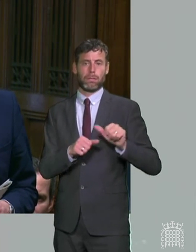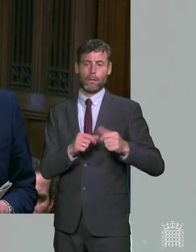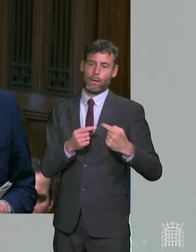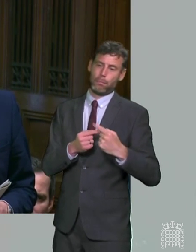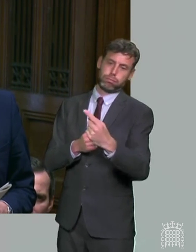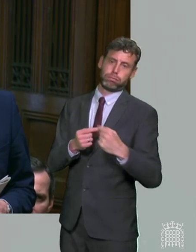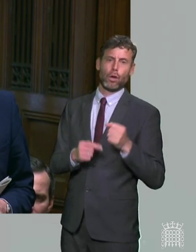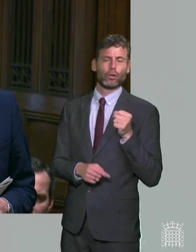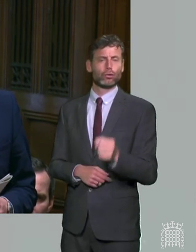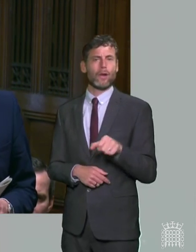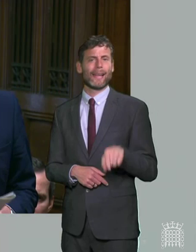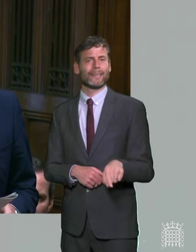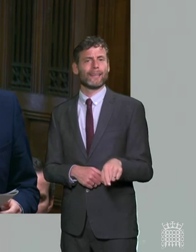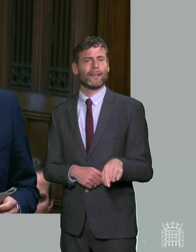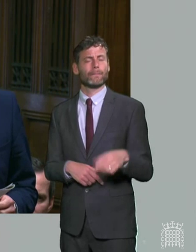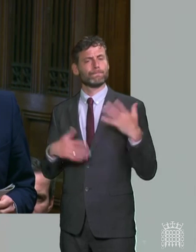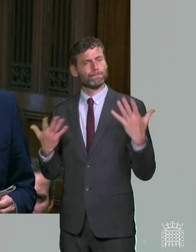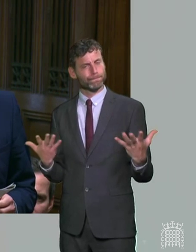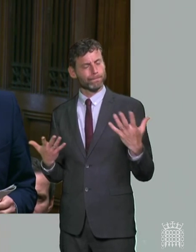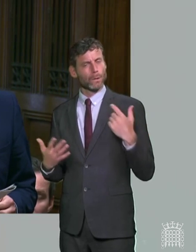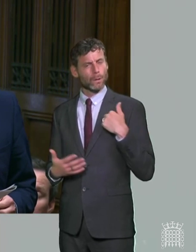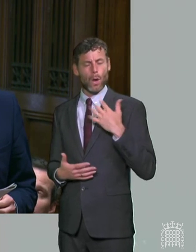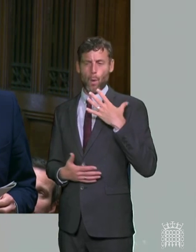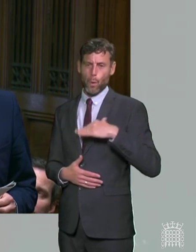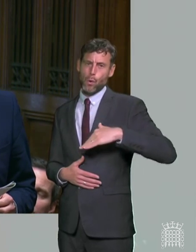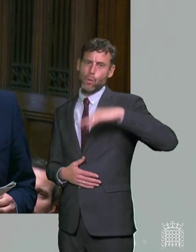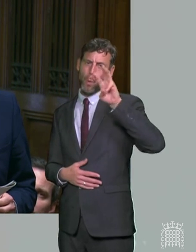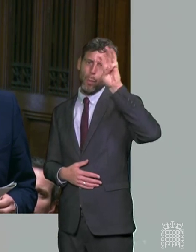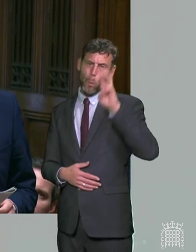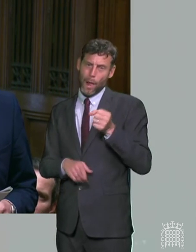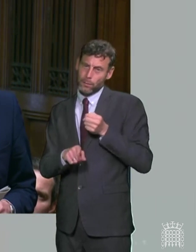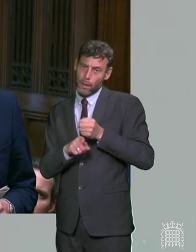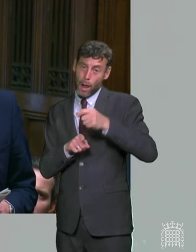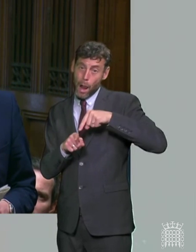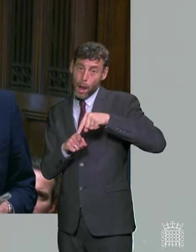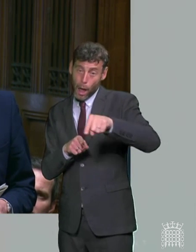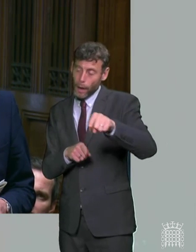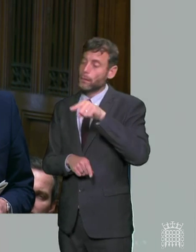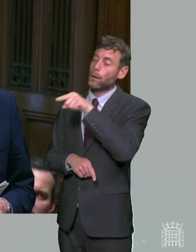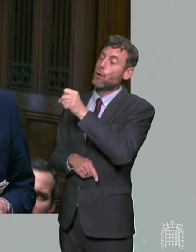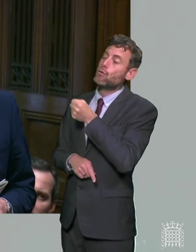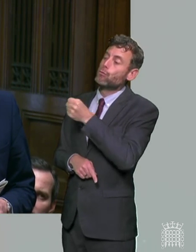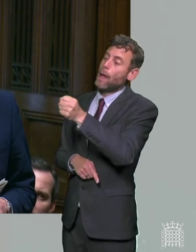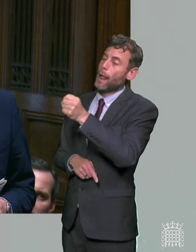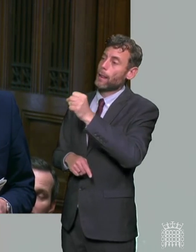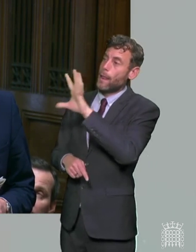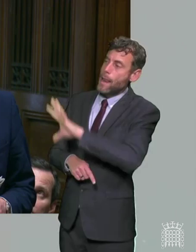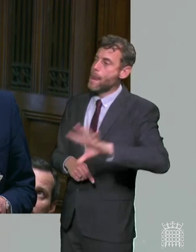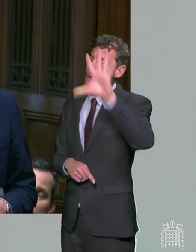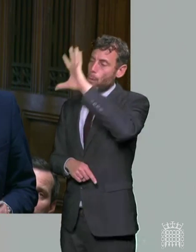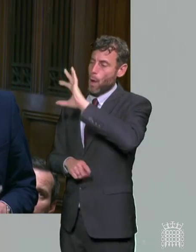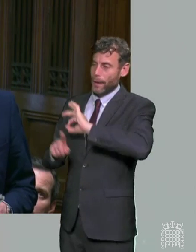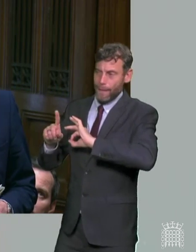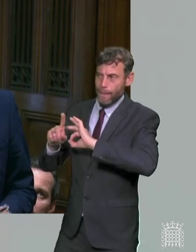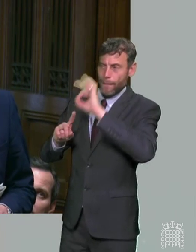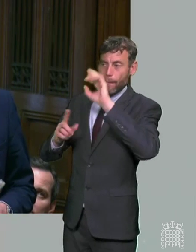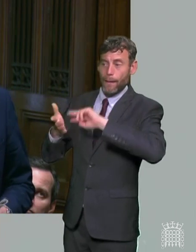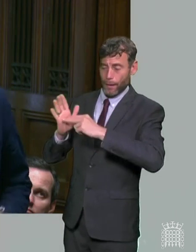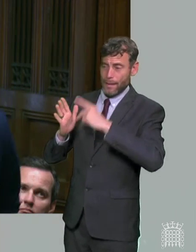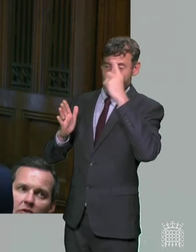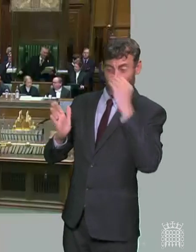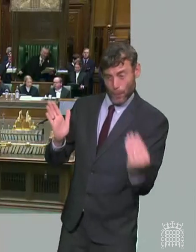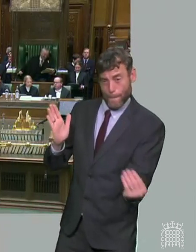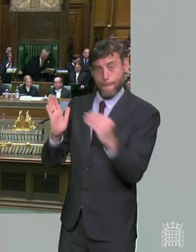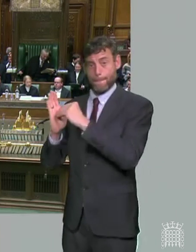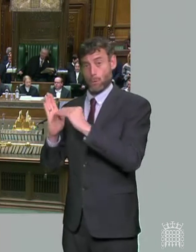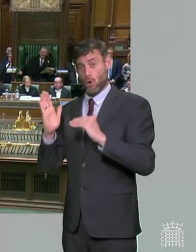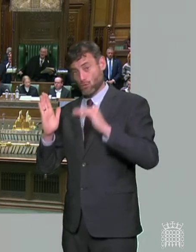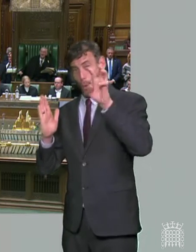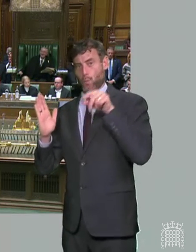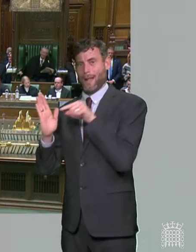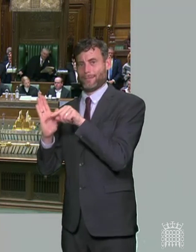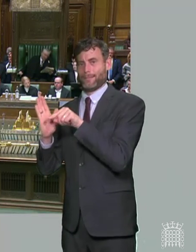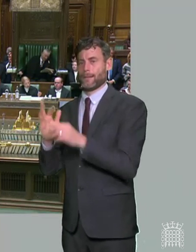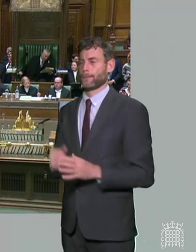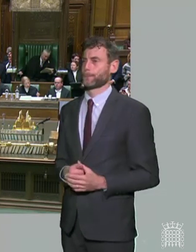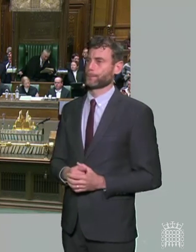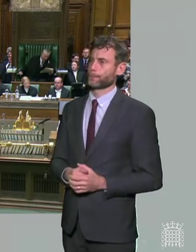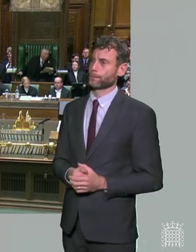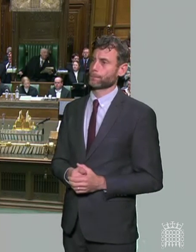Will my right honourable Friend ensure that the north Wales line features in the updated rail network enhancements pipeline at the decision-to-develop stage?